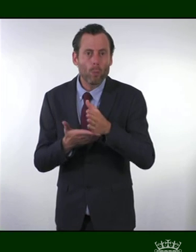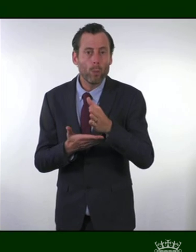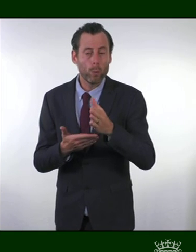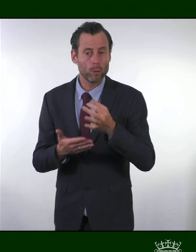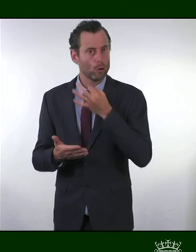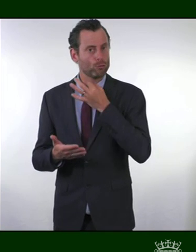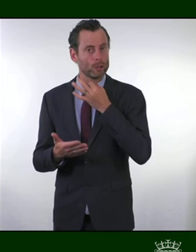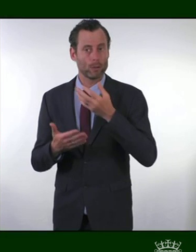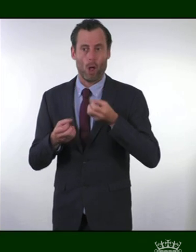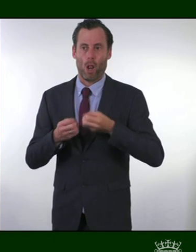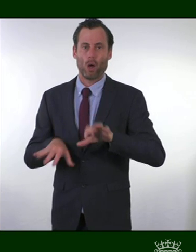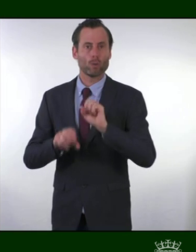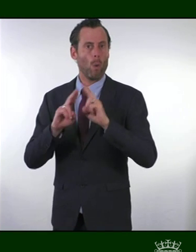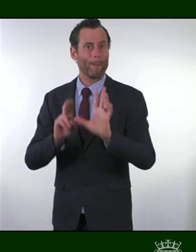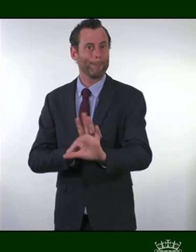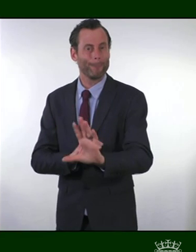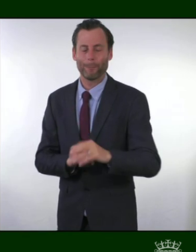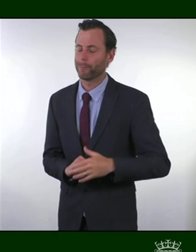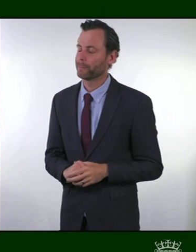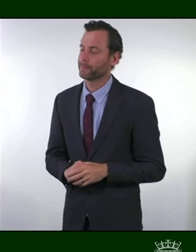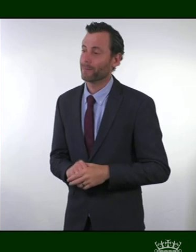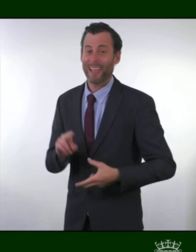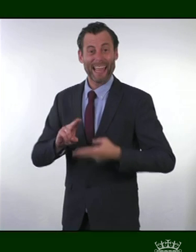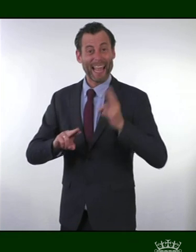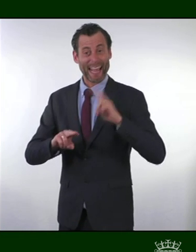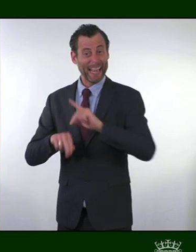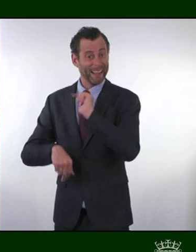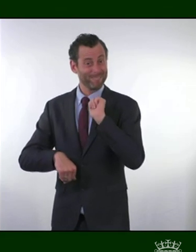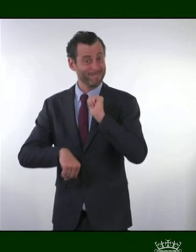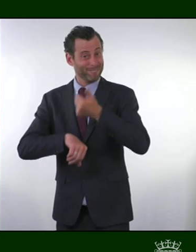If delivered properly, these measures should help.